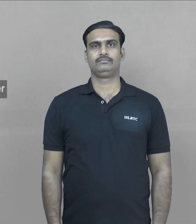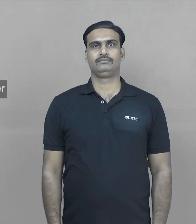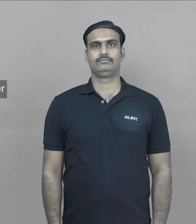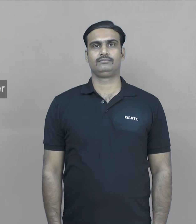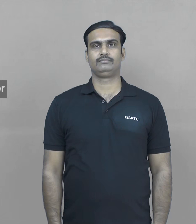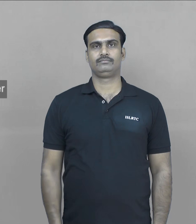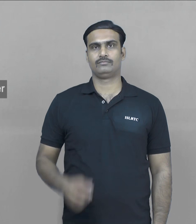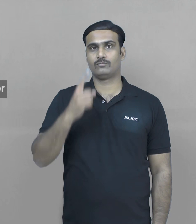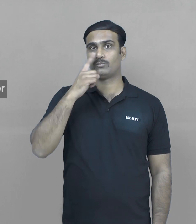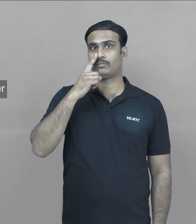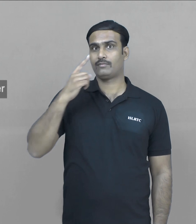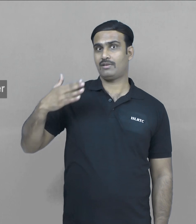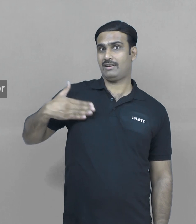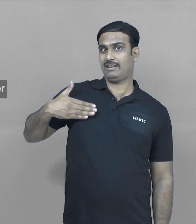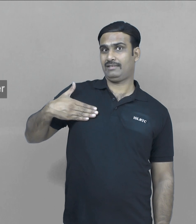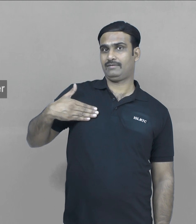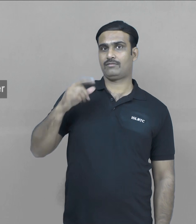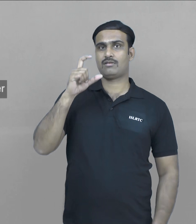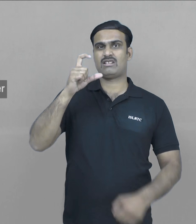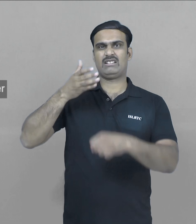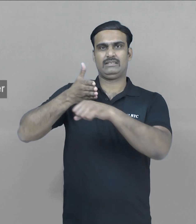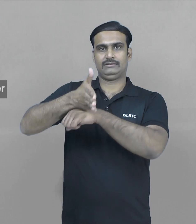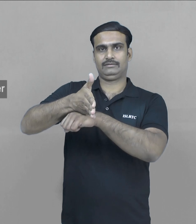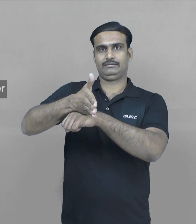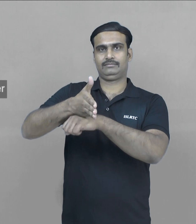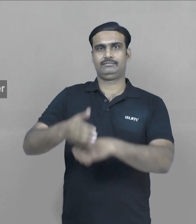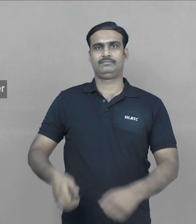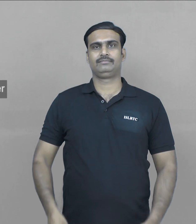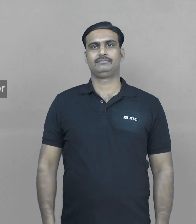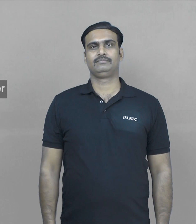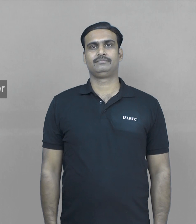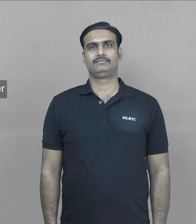Breast Cancer